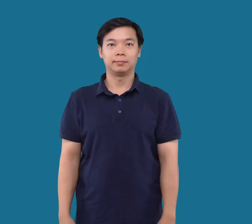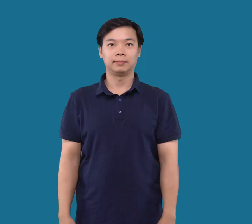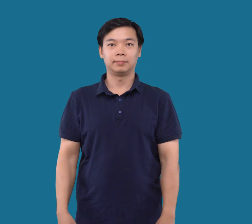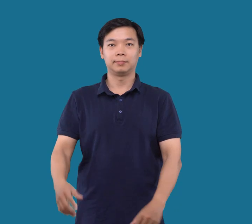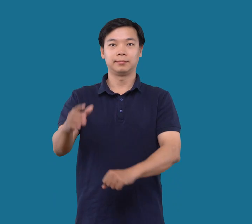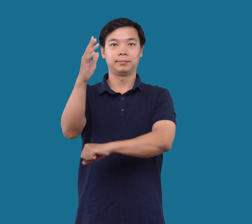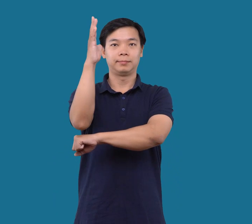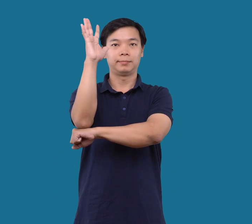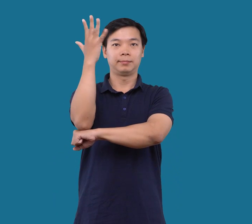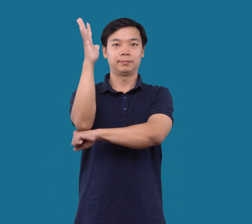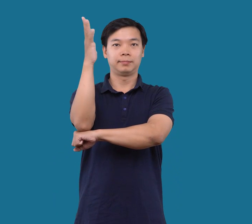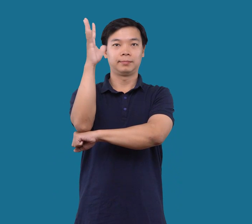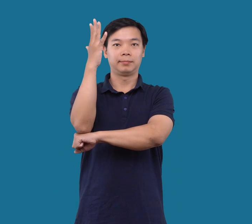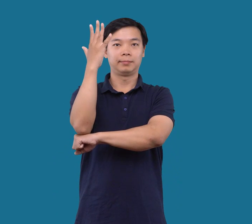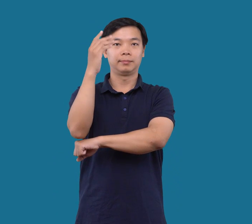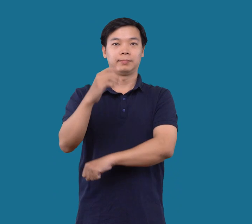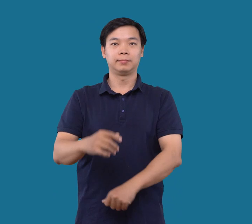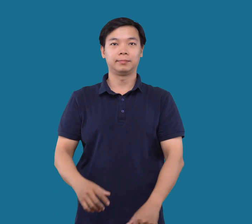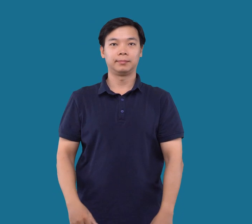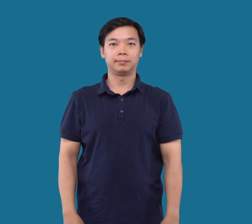cây xanh